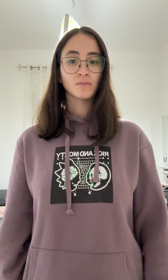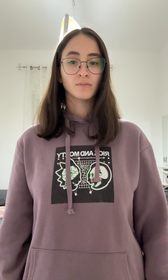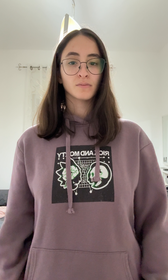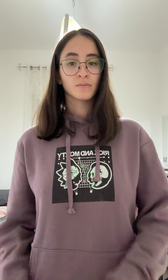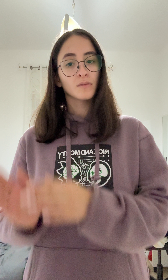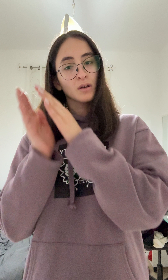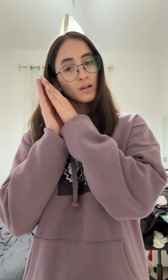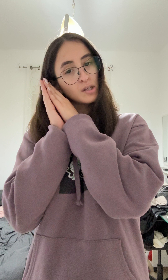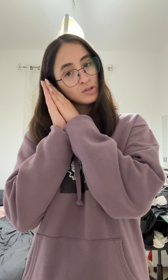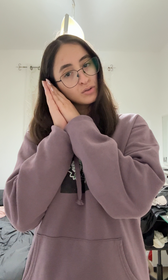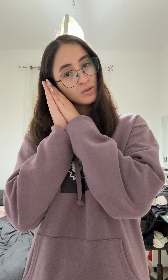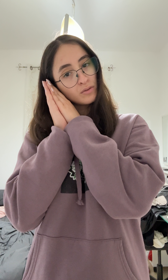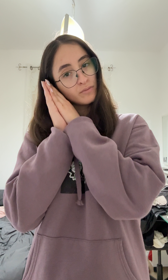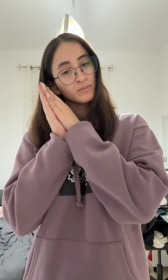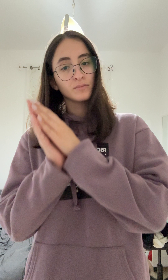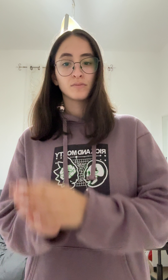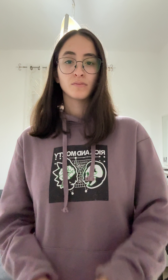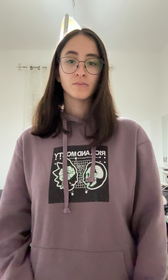לישון